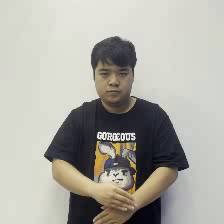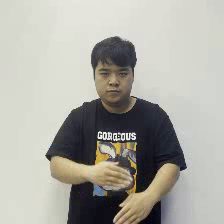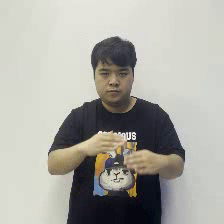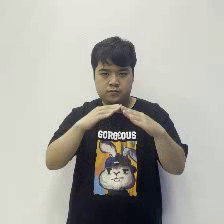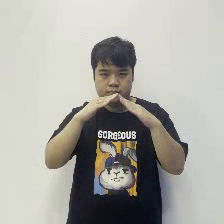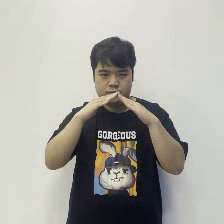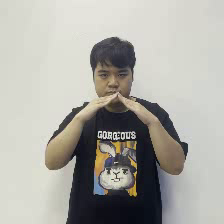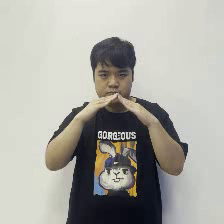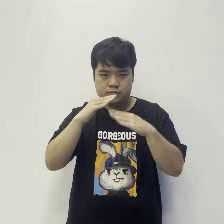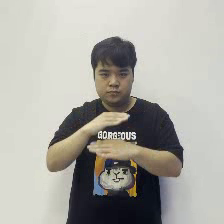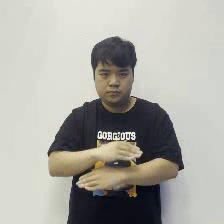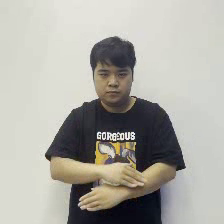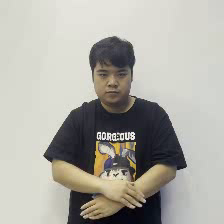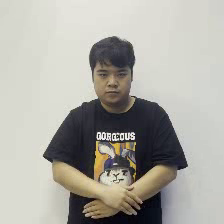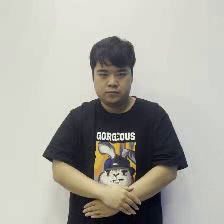Nhà